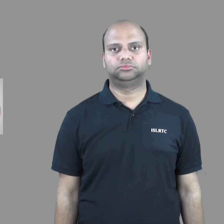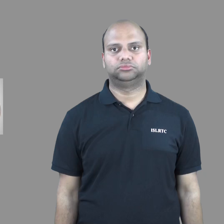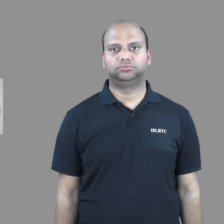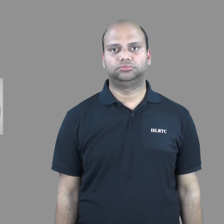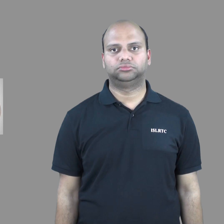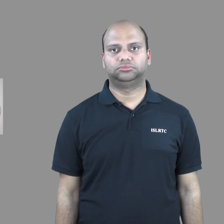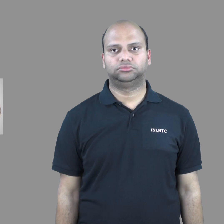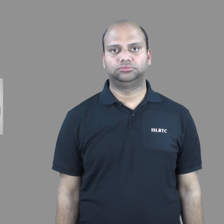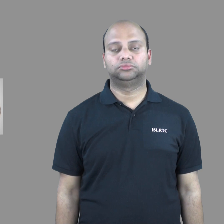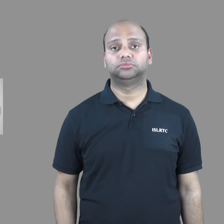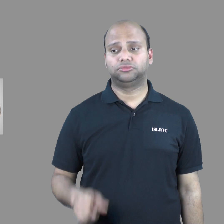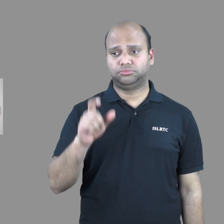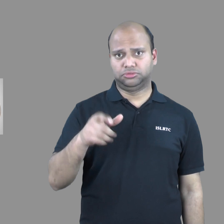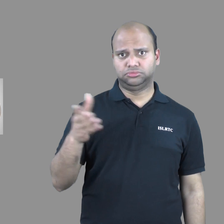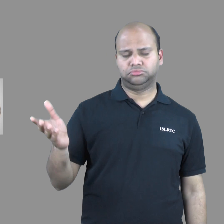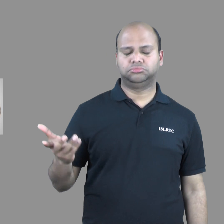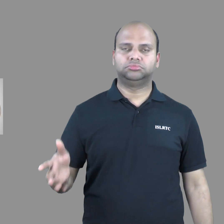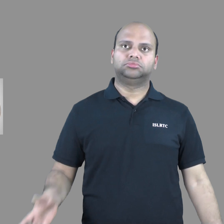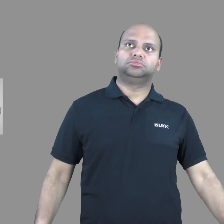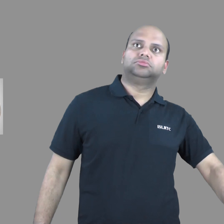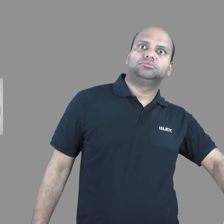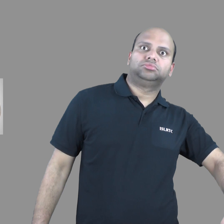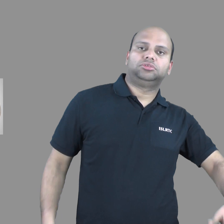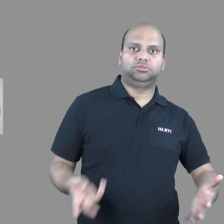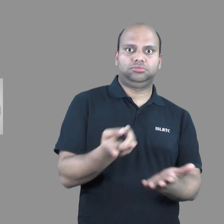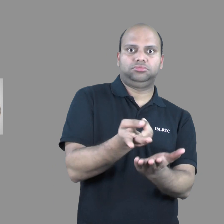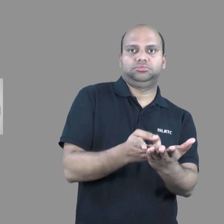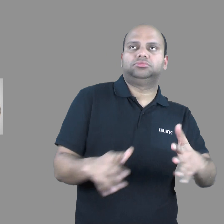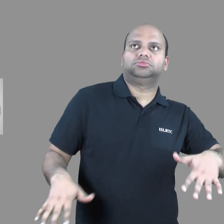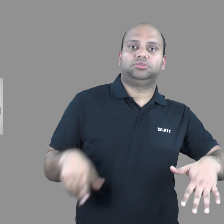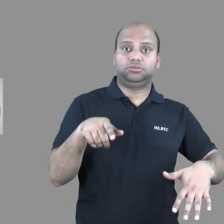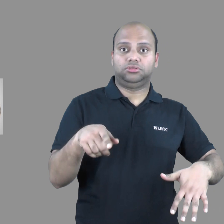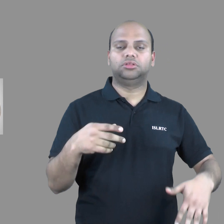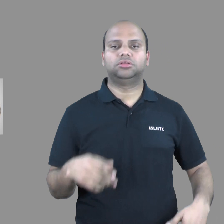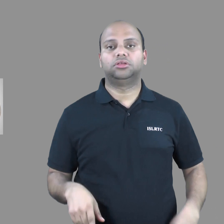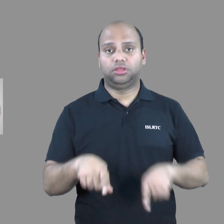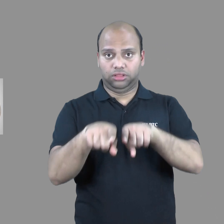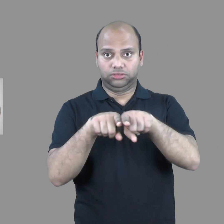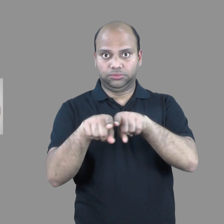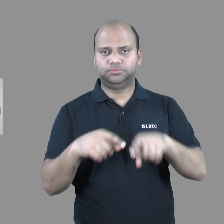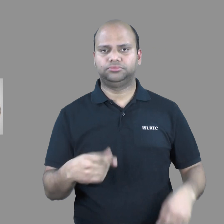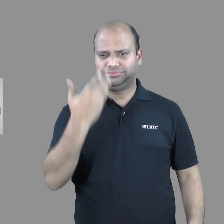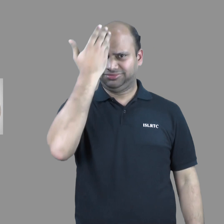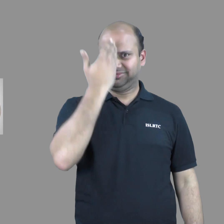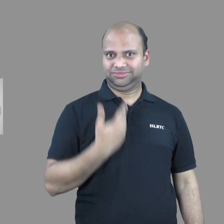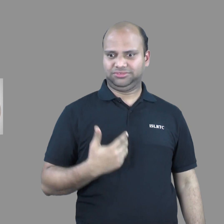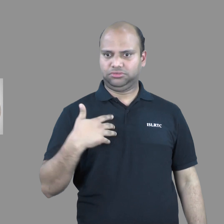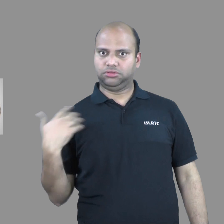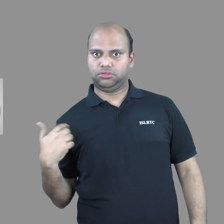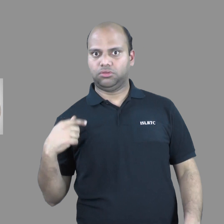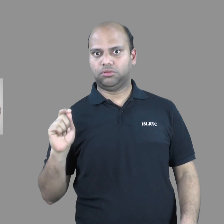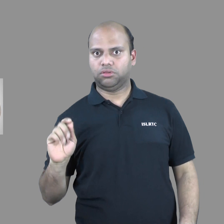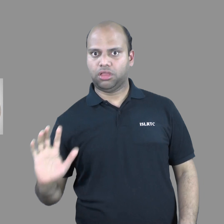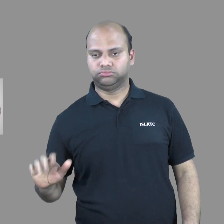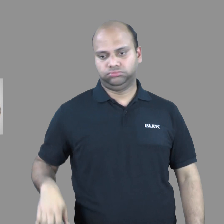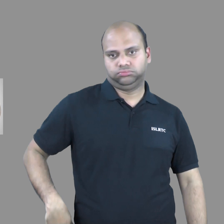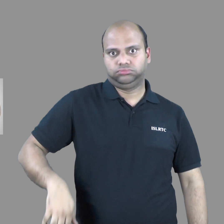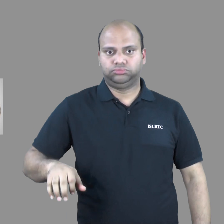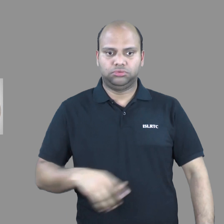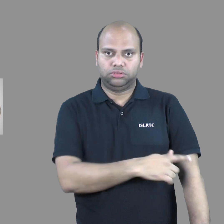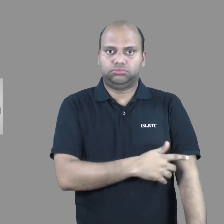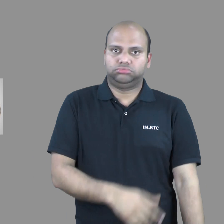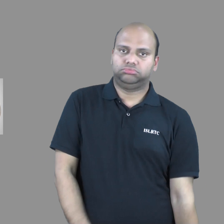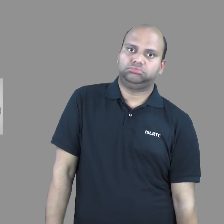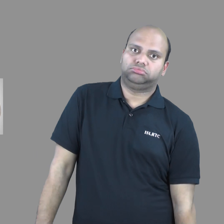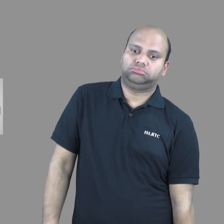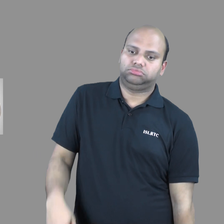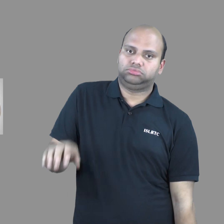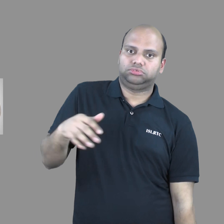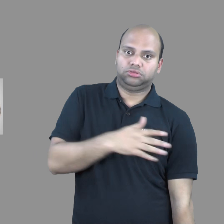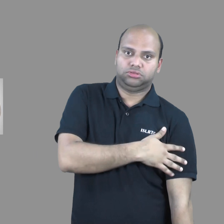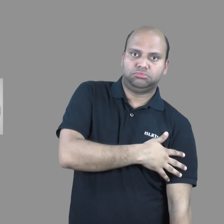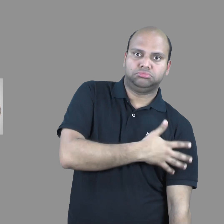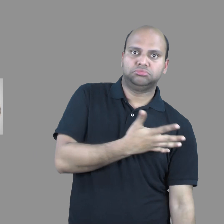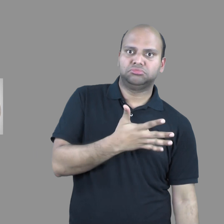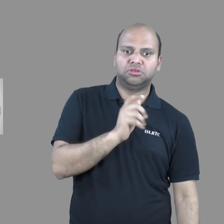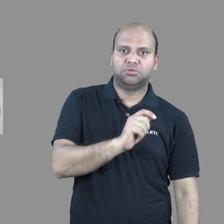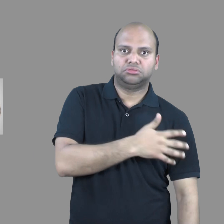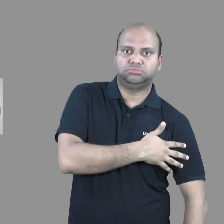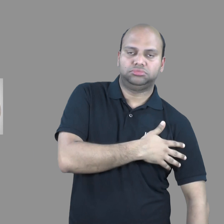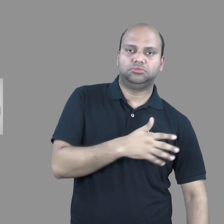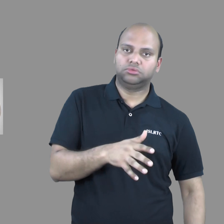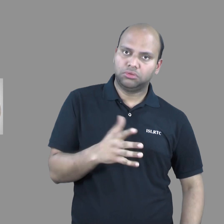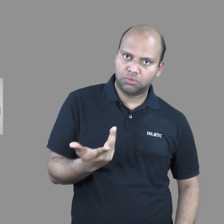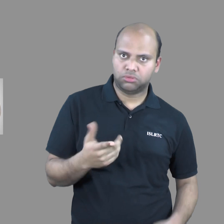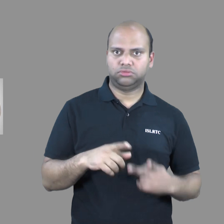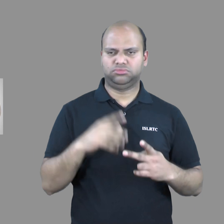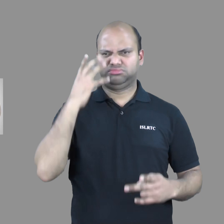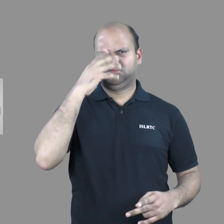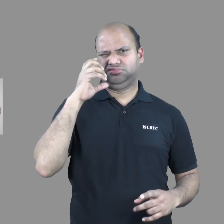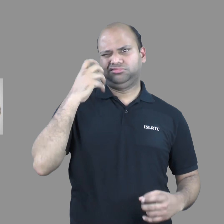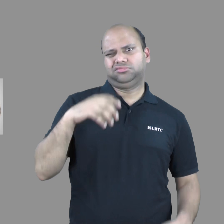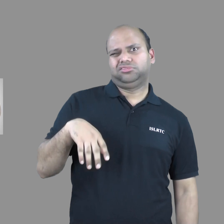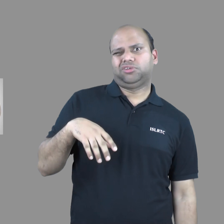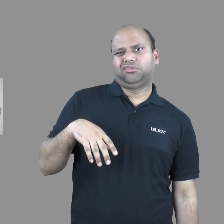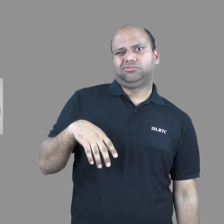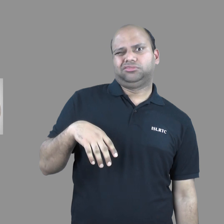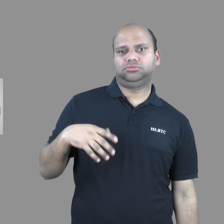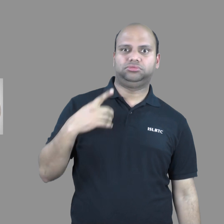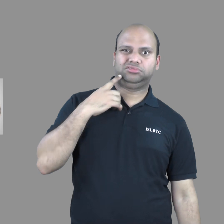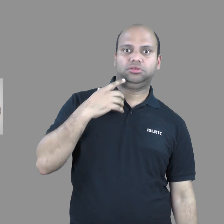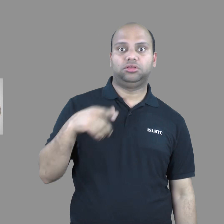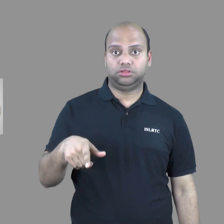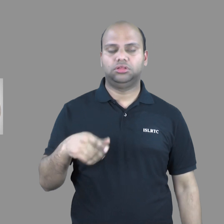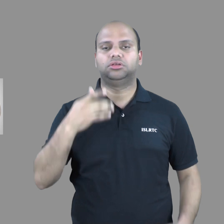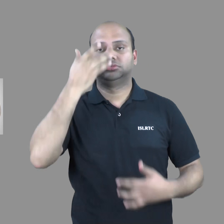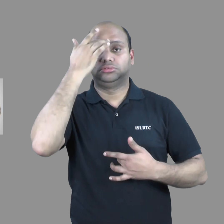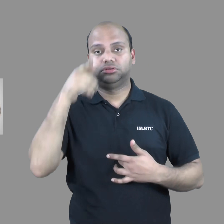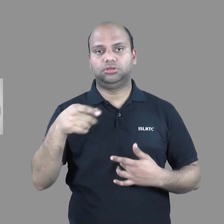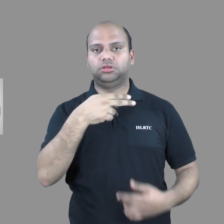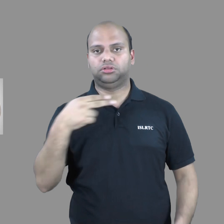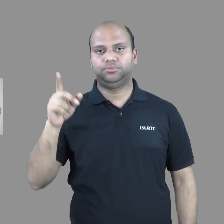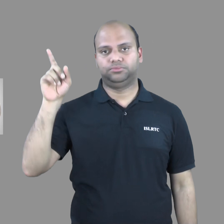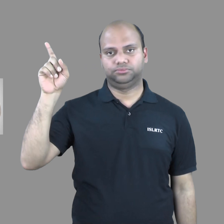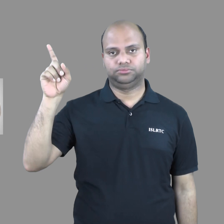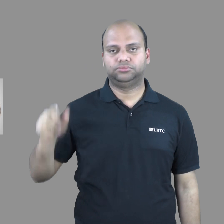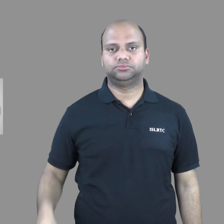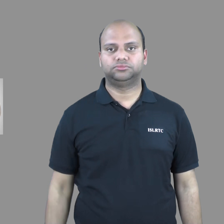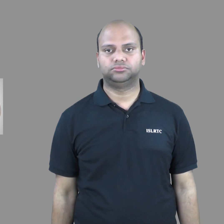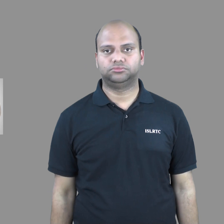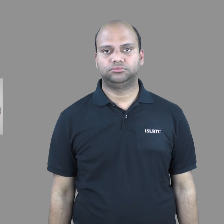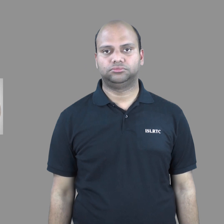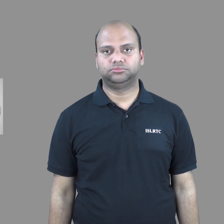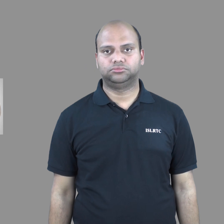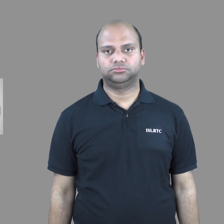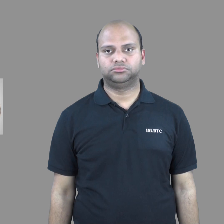Paralysis